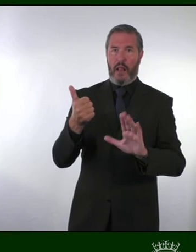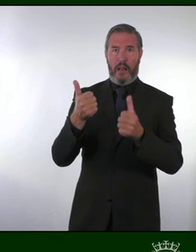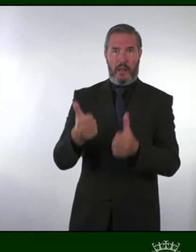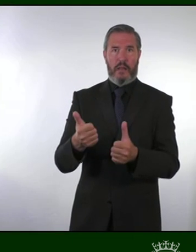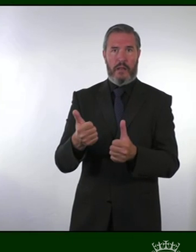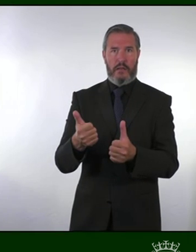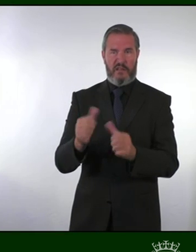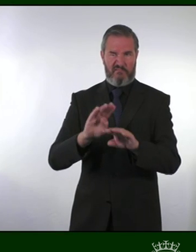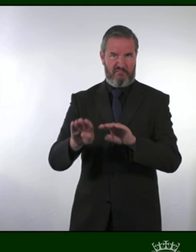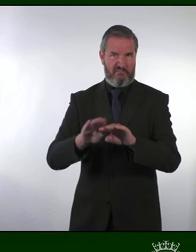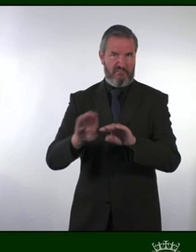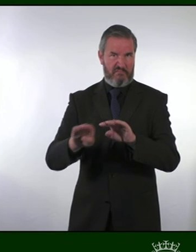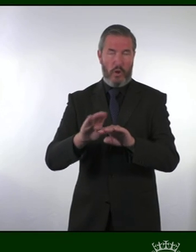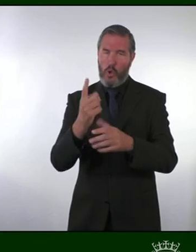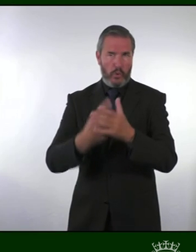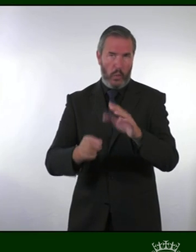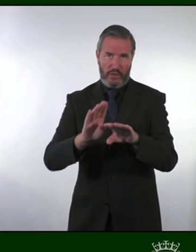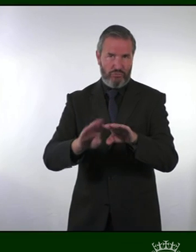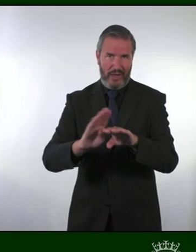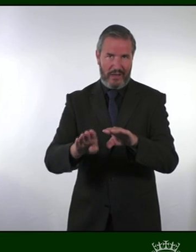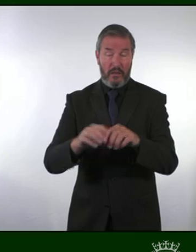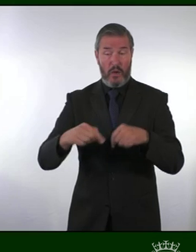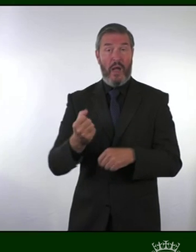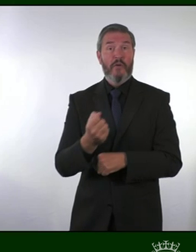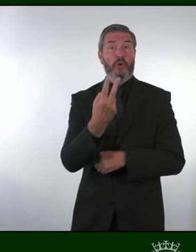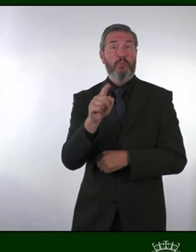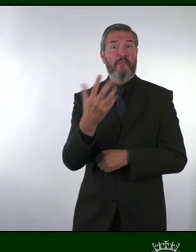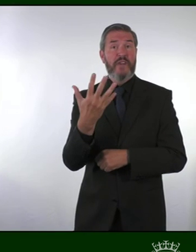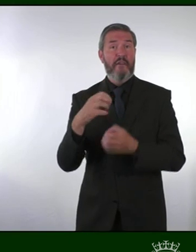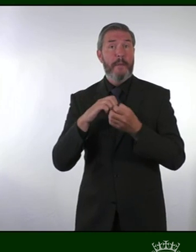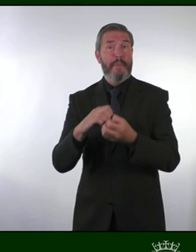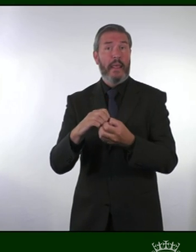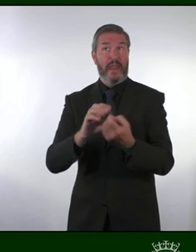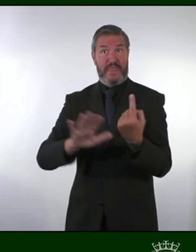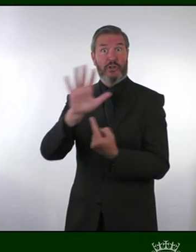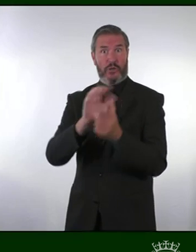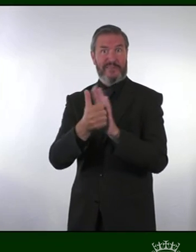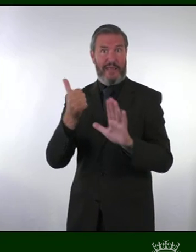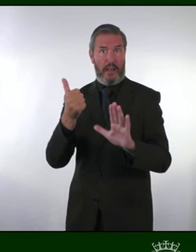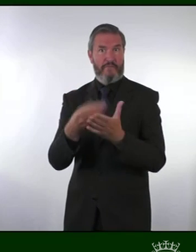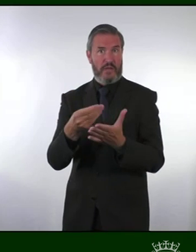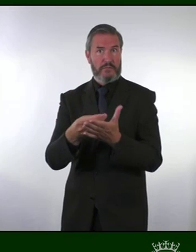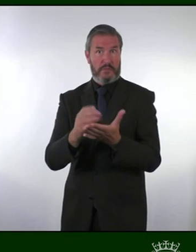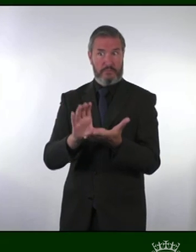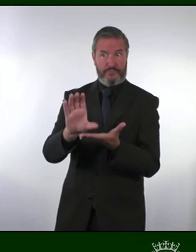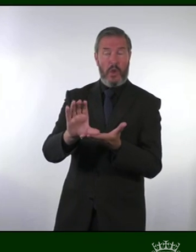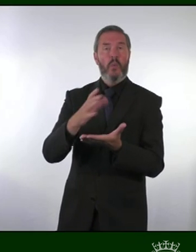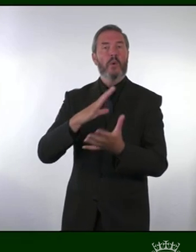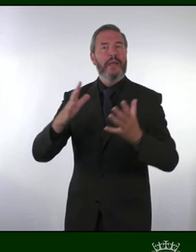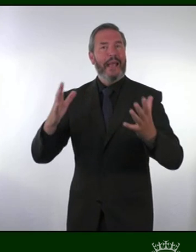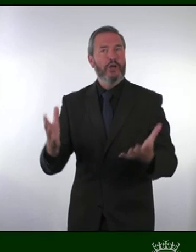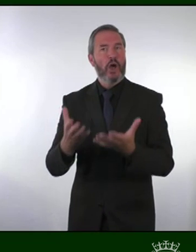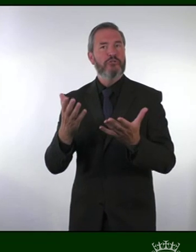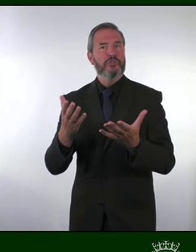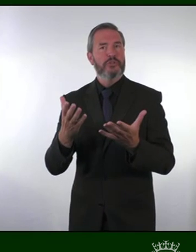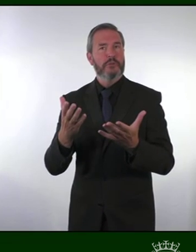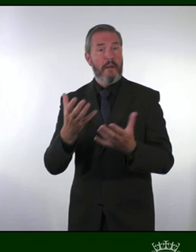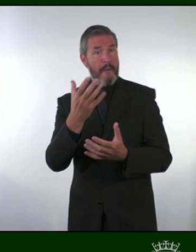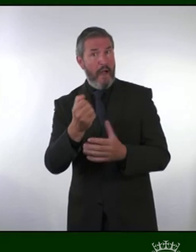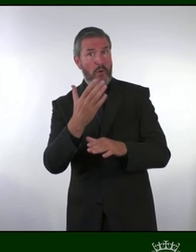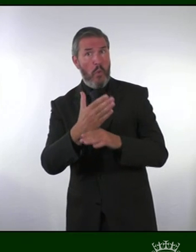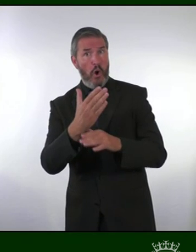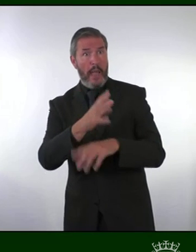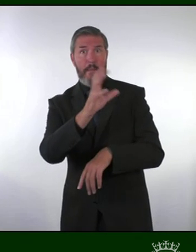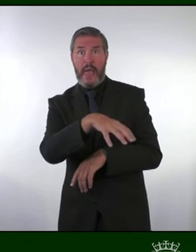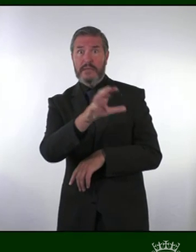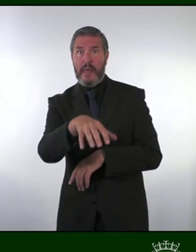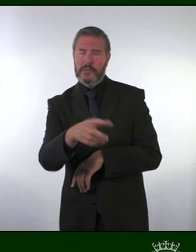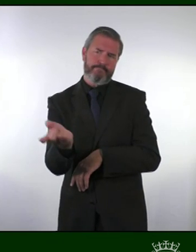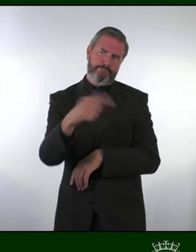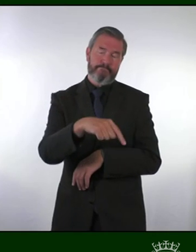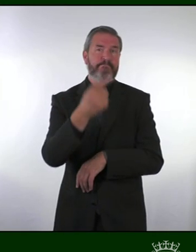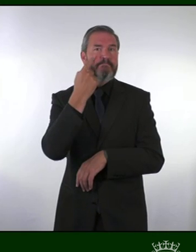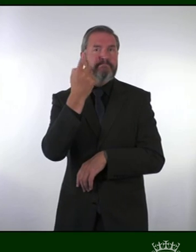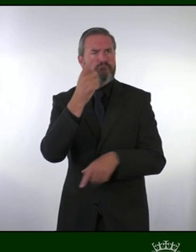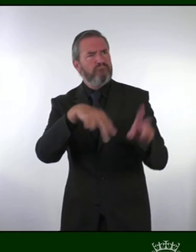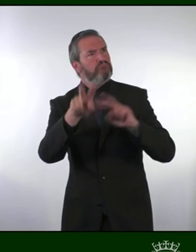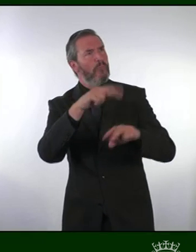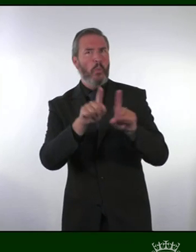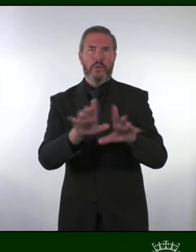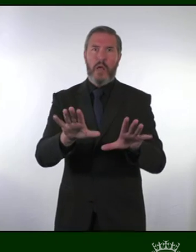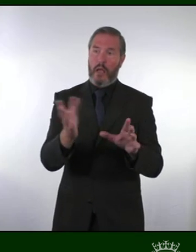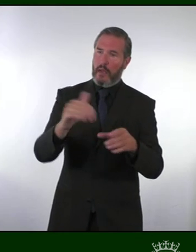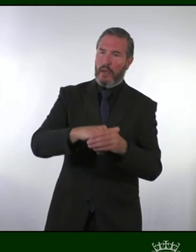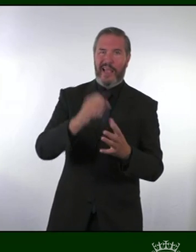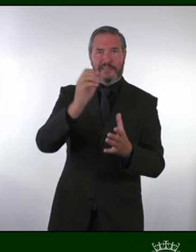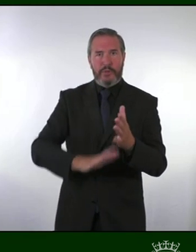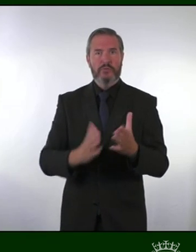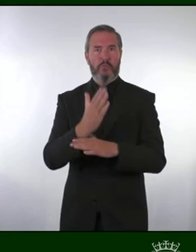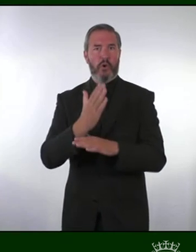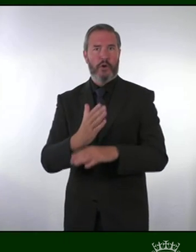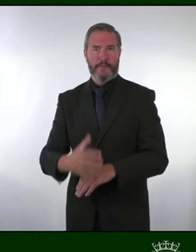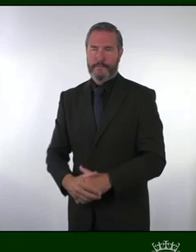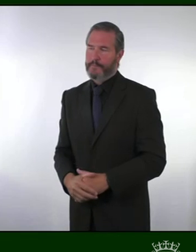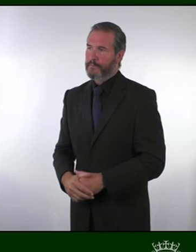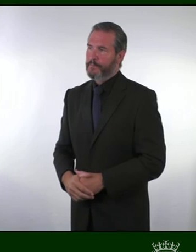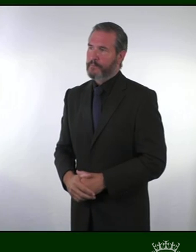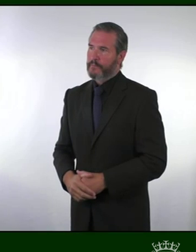We are not just investing in training through our new £2.5 billion national skills fund: we also want to encourage as many in-work placements as possible and give people the live experience that they need.